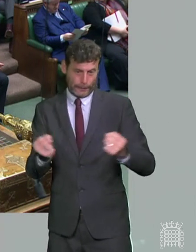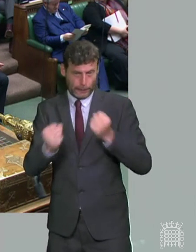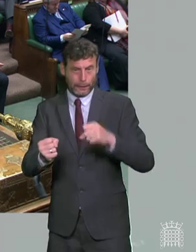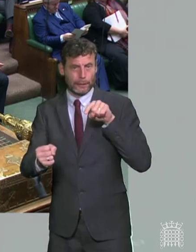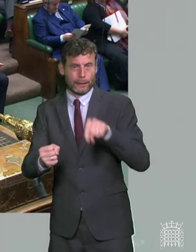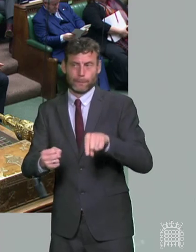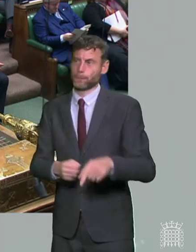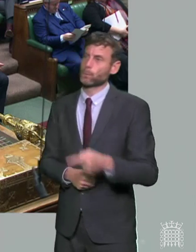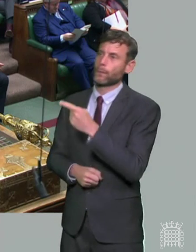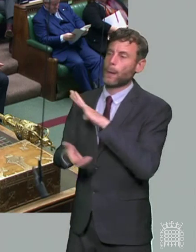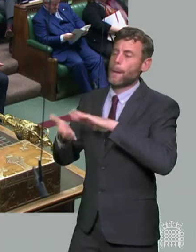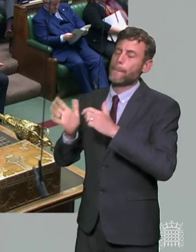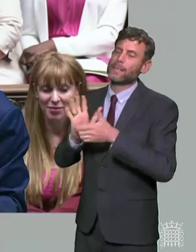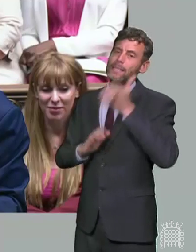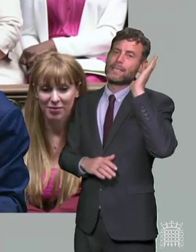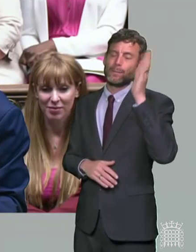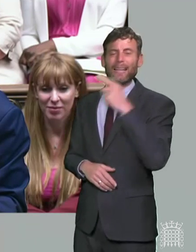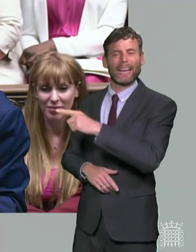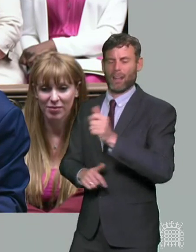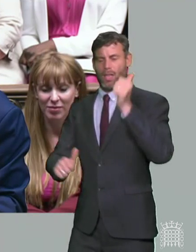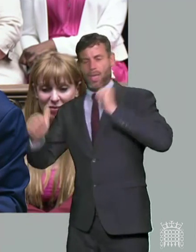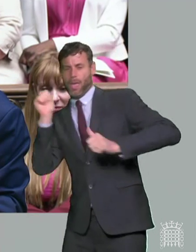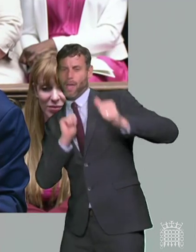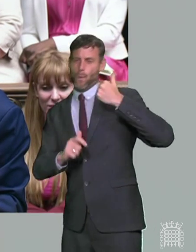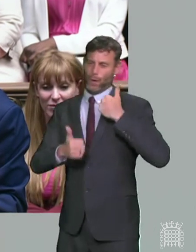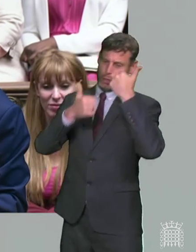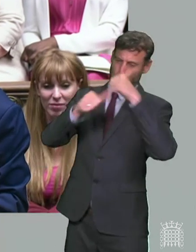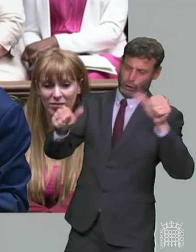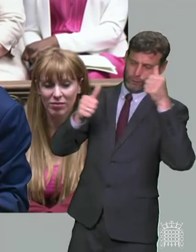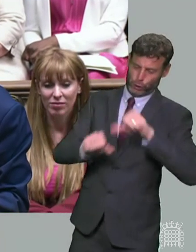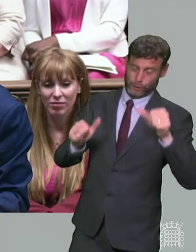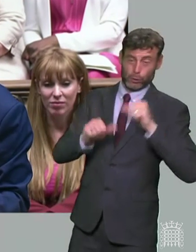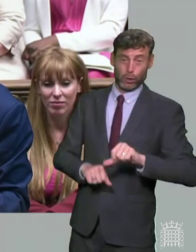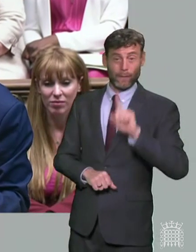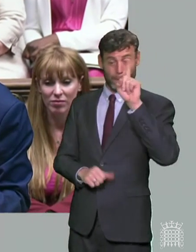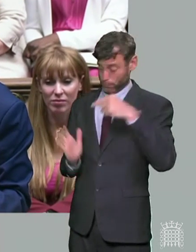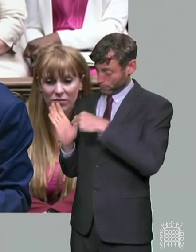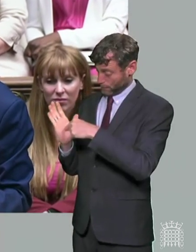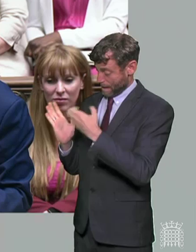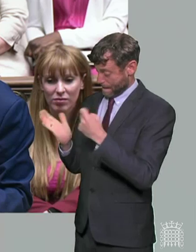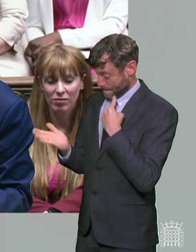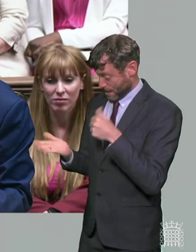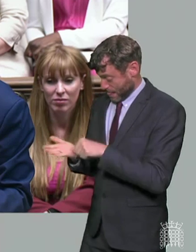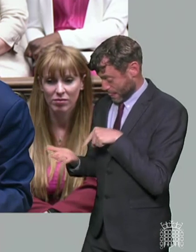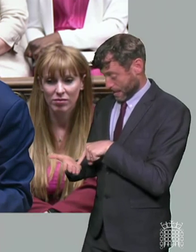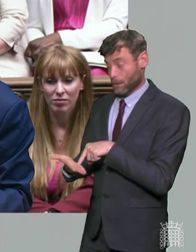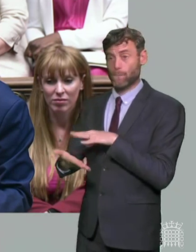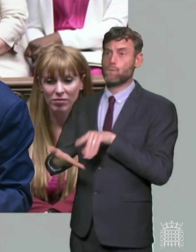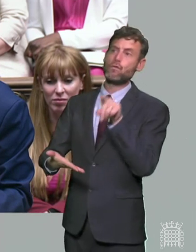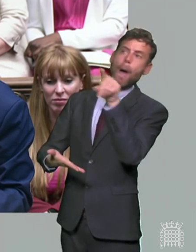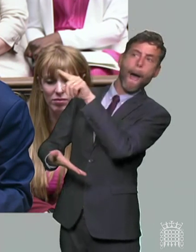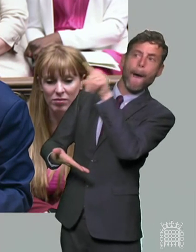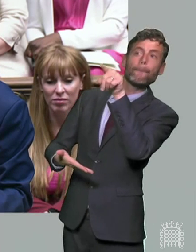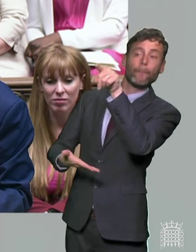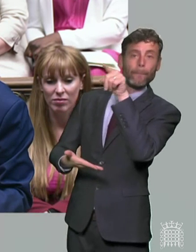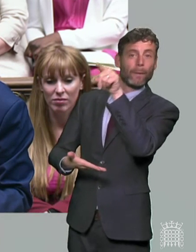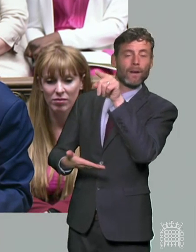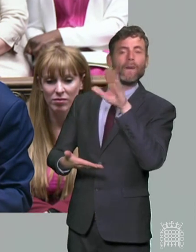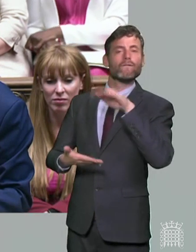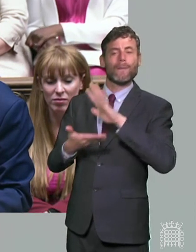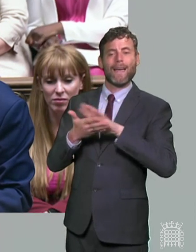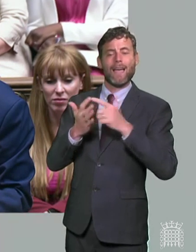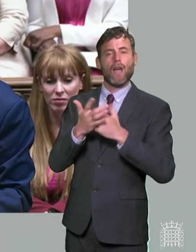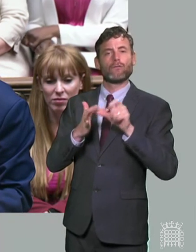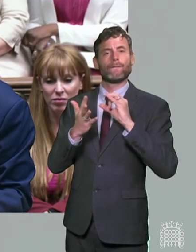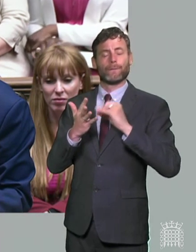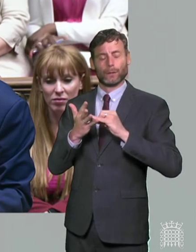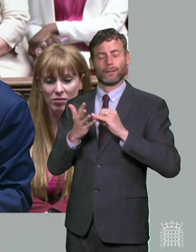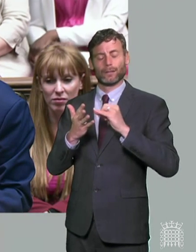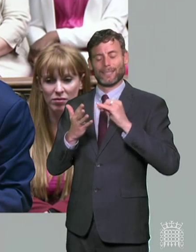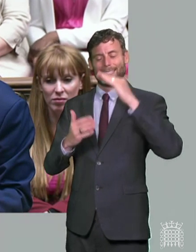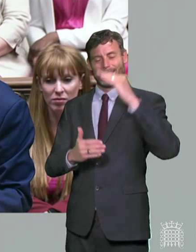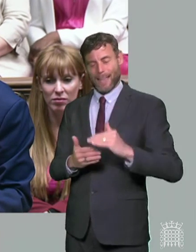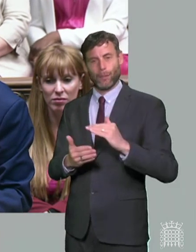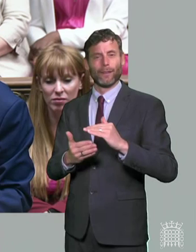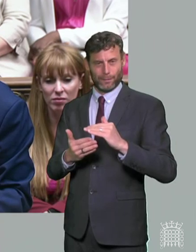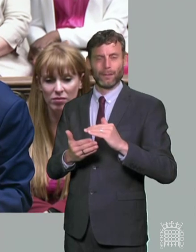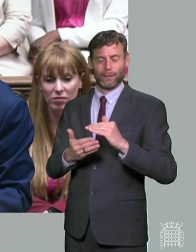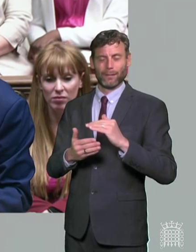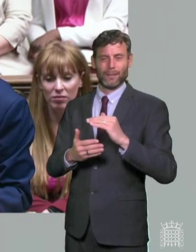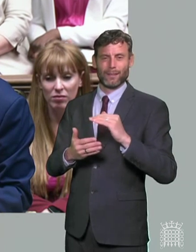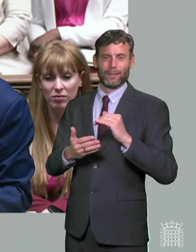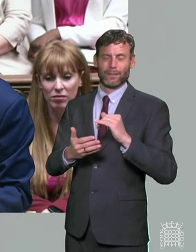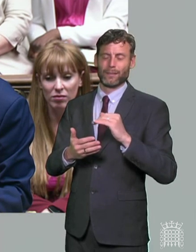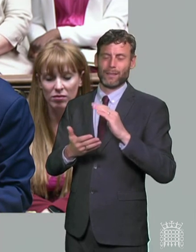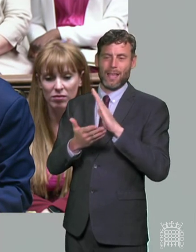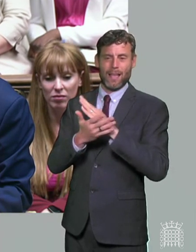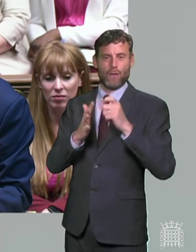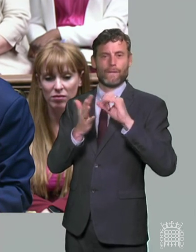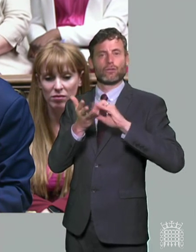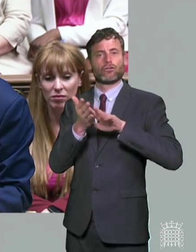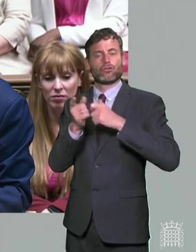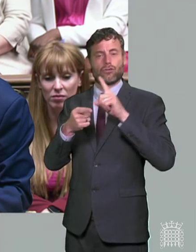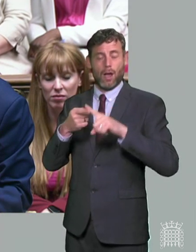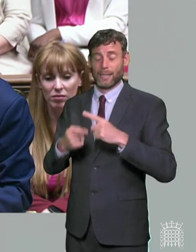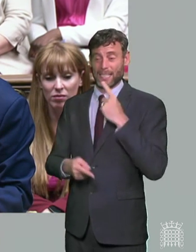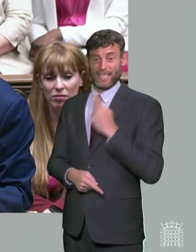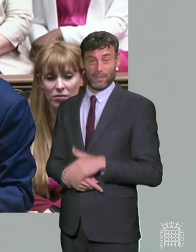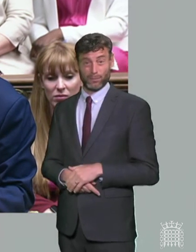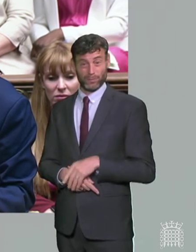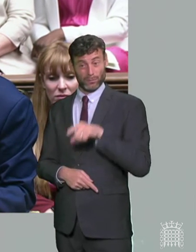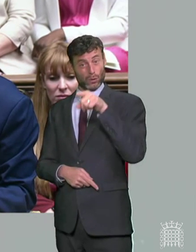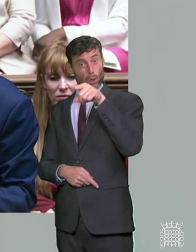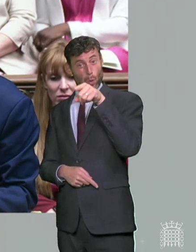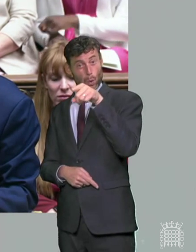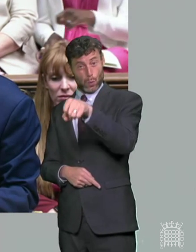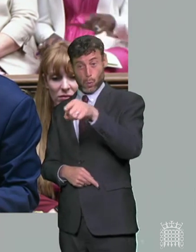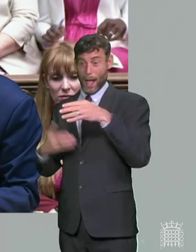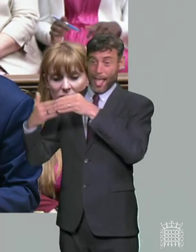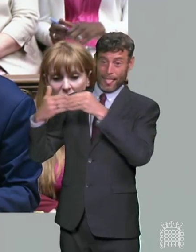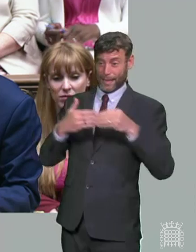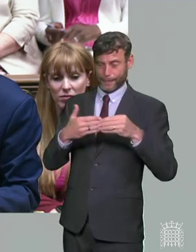The Prime Minister talks big but I have a letter here to the Prime Minister from the right honourable Member for Hereford and South Herefordshire in which he said, “under you”—that is you, Prime Minister— “the Government seems to lack a sense of mission.